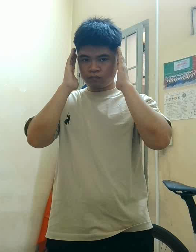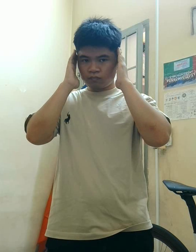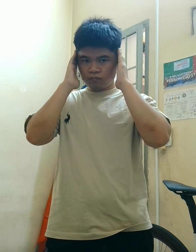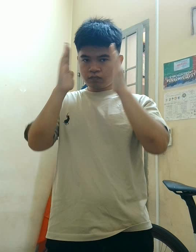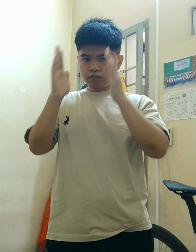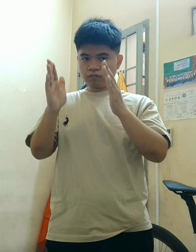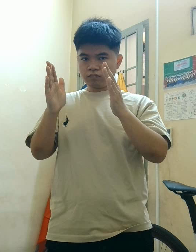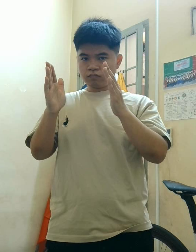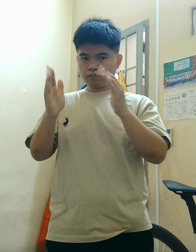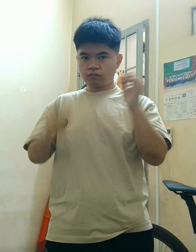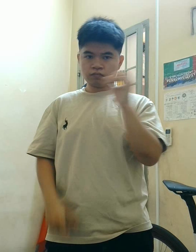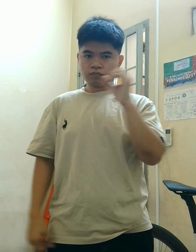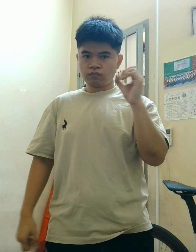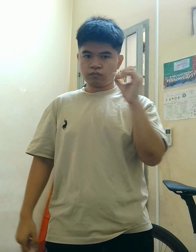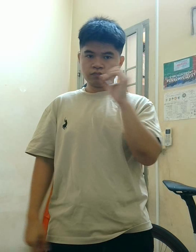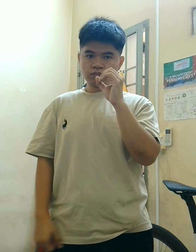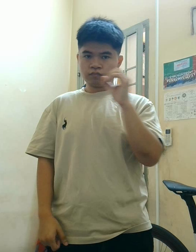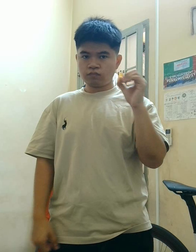khong quan tam